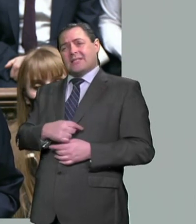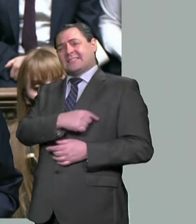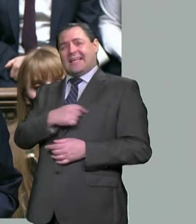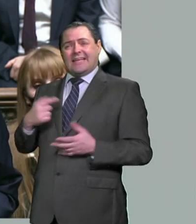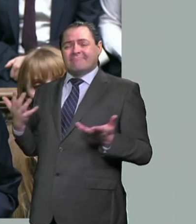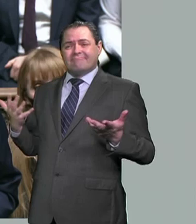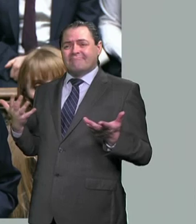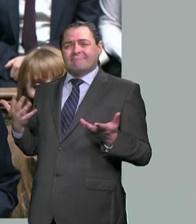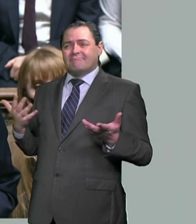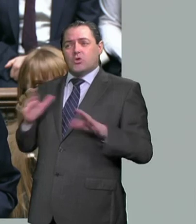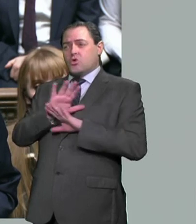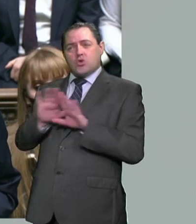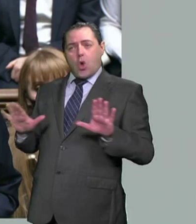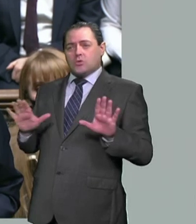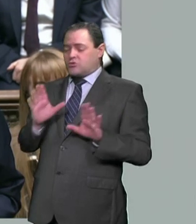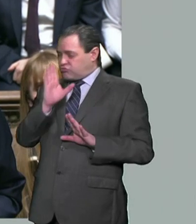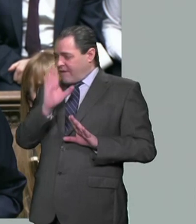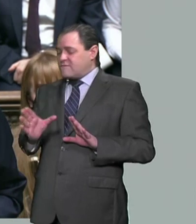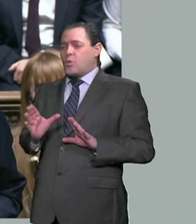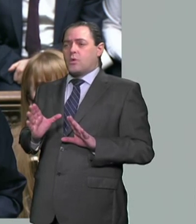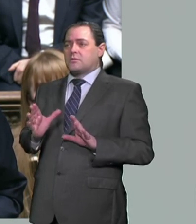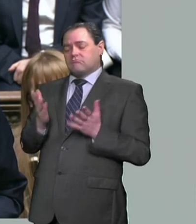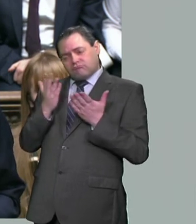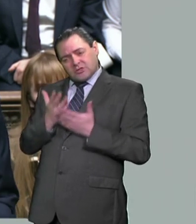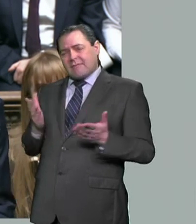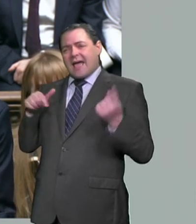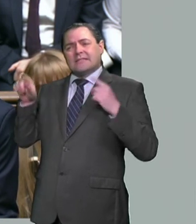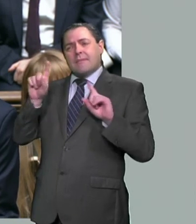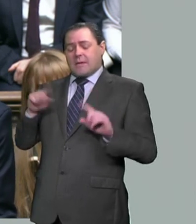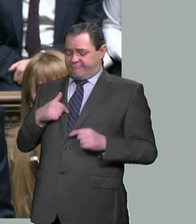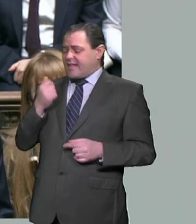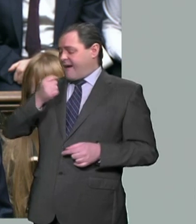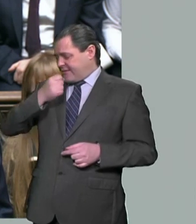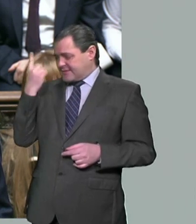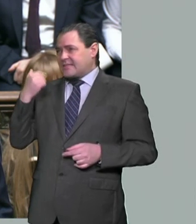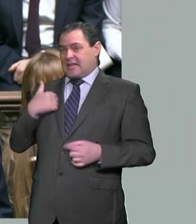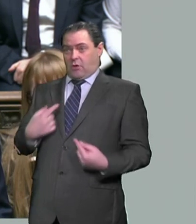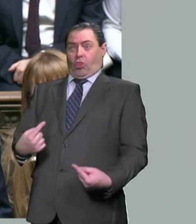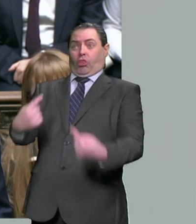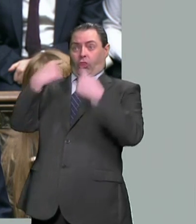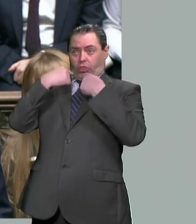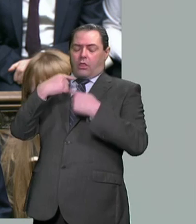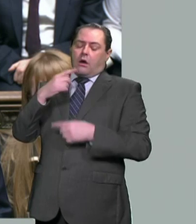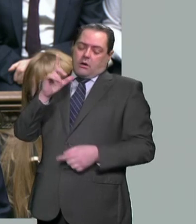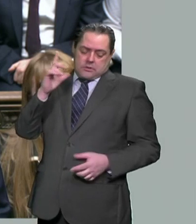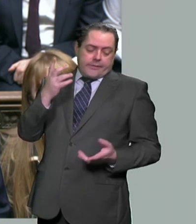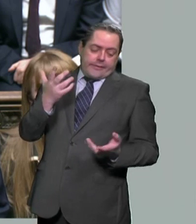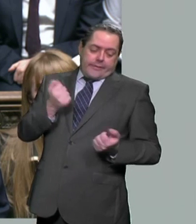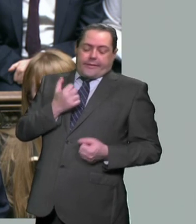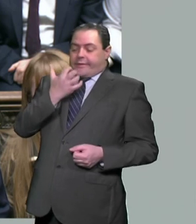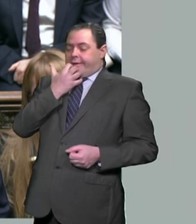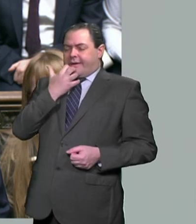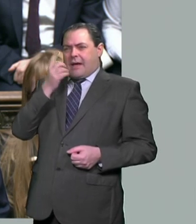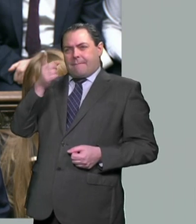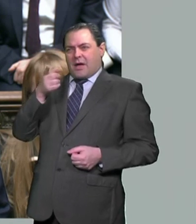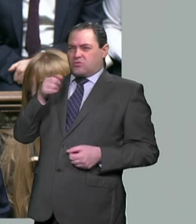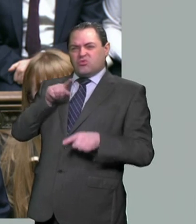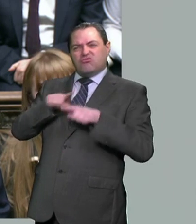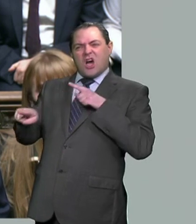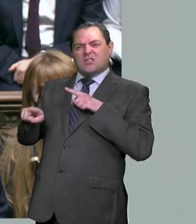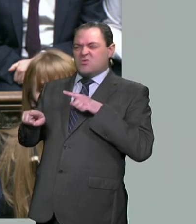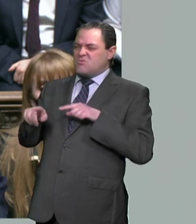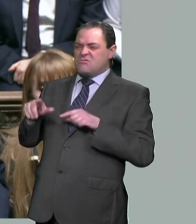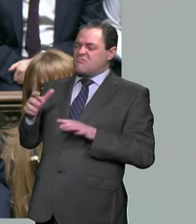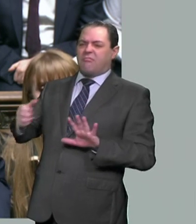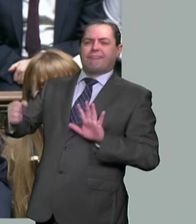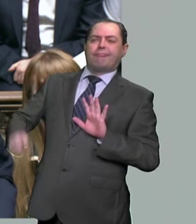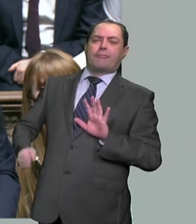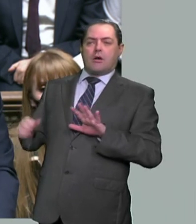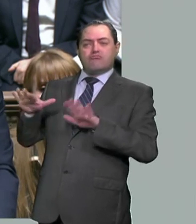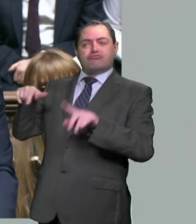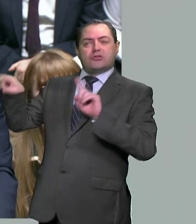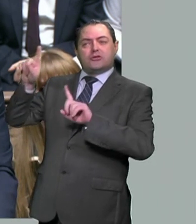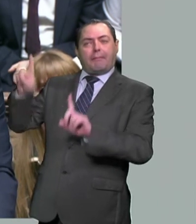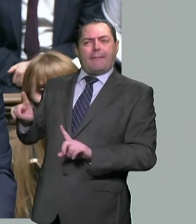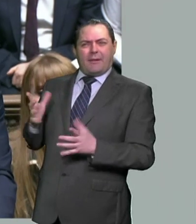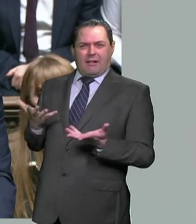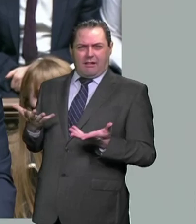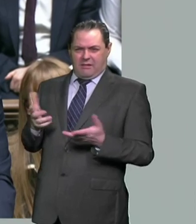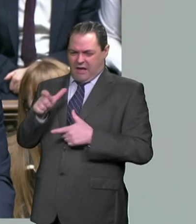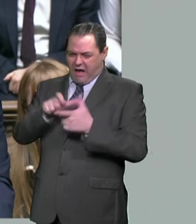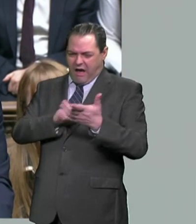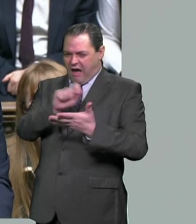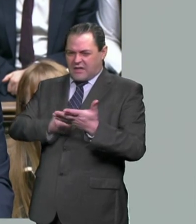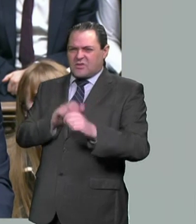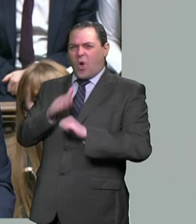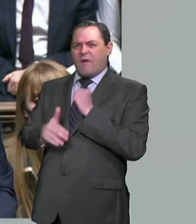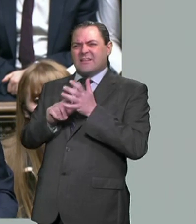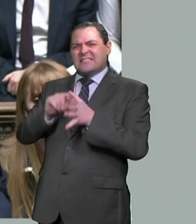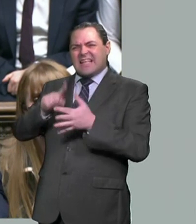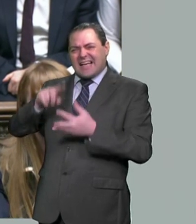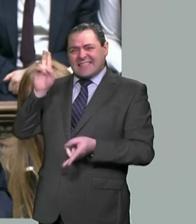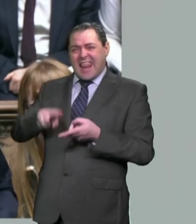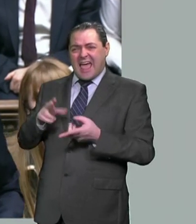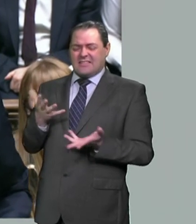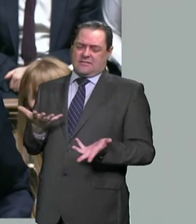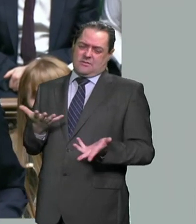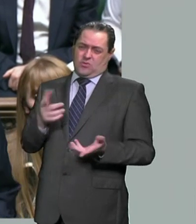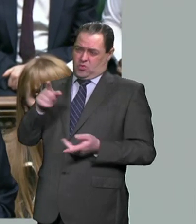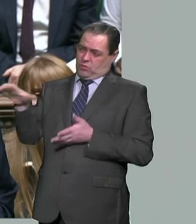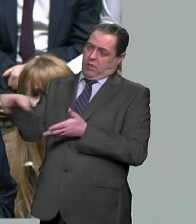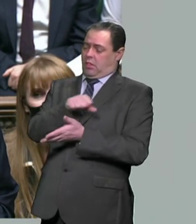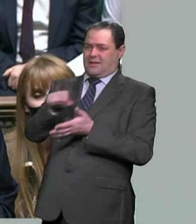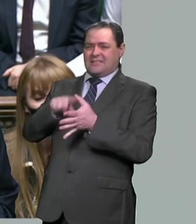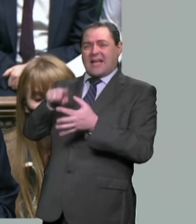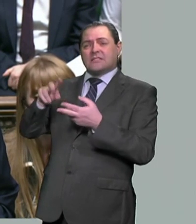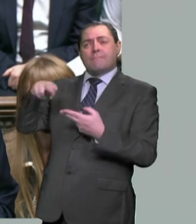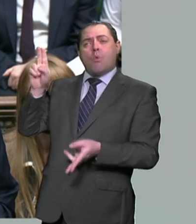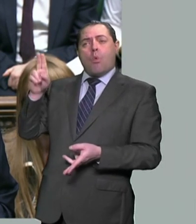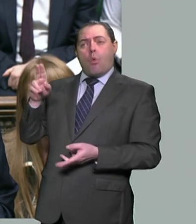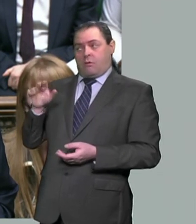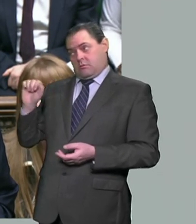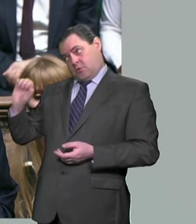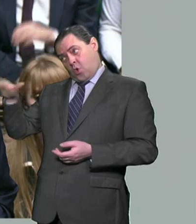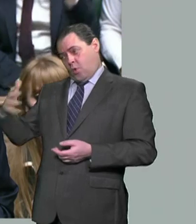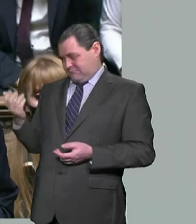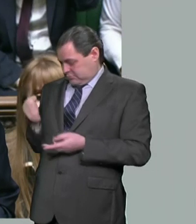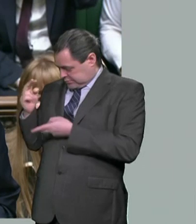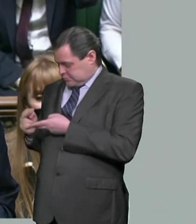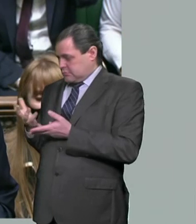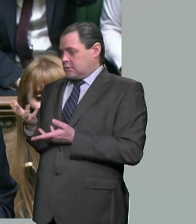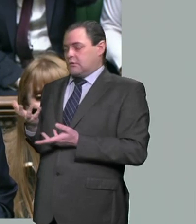I can take it when it is aimed at me, but I will not accept it when he gaslights the British public, writing absurd articles about cutting taxes at a time when he is squeezing working people to the pips.